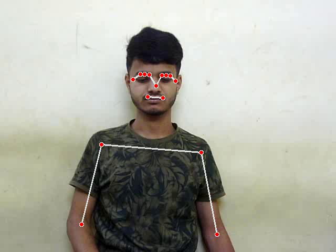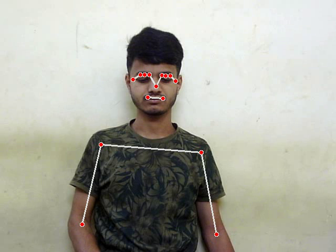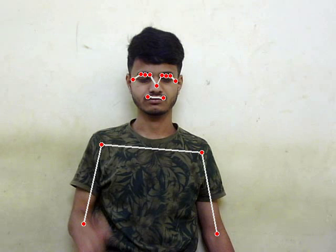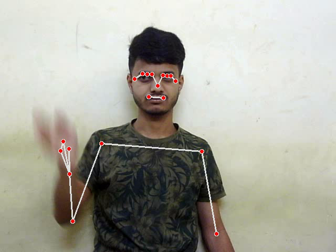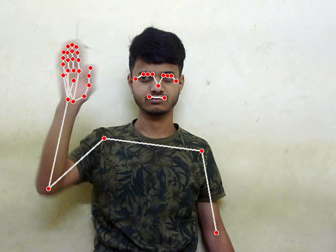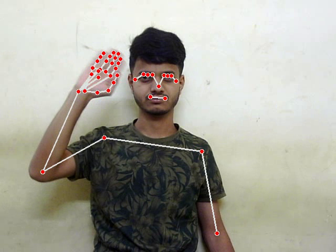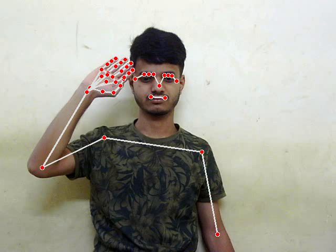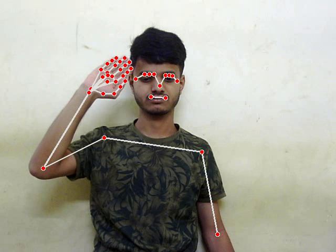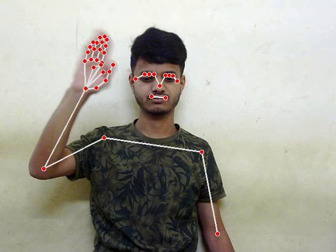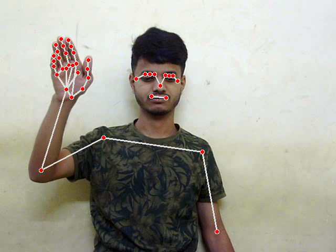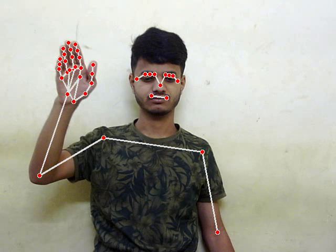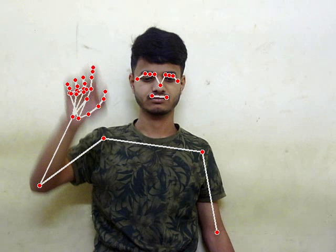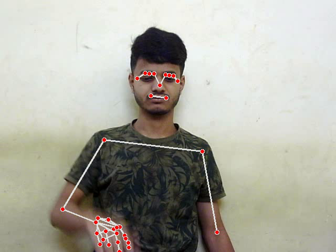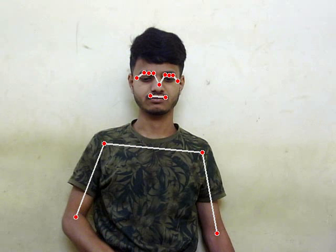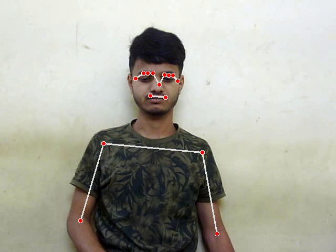hello